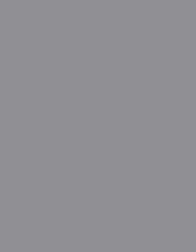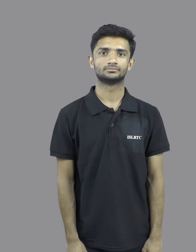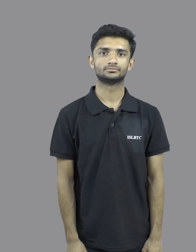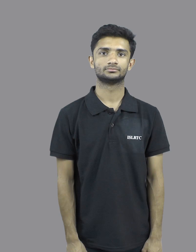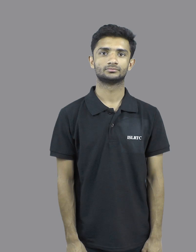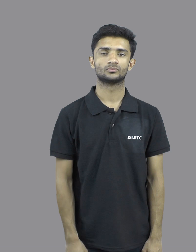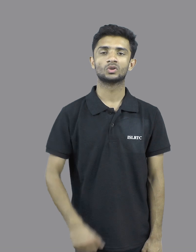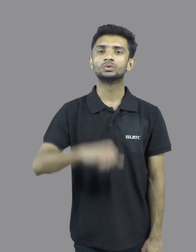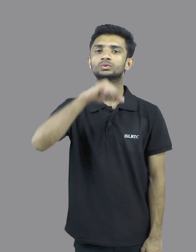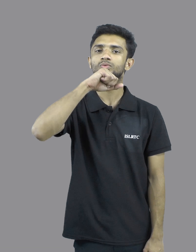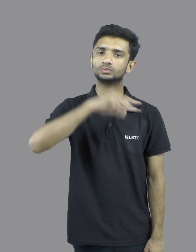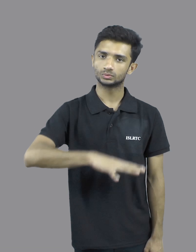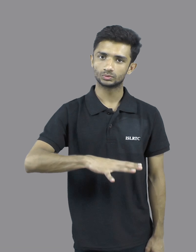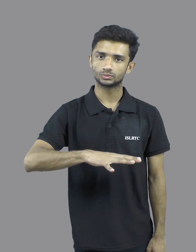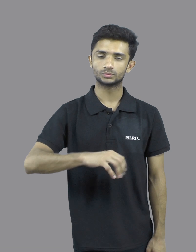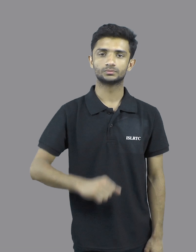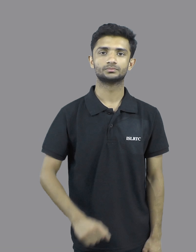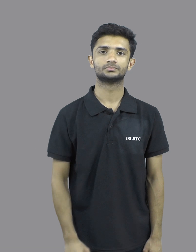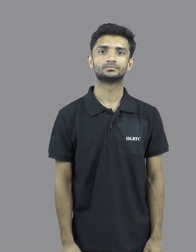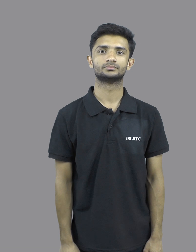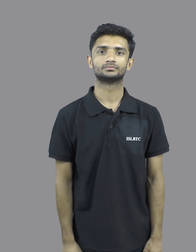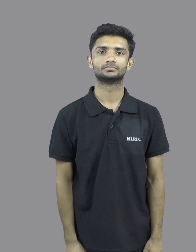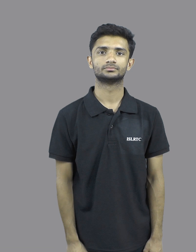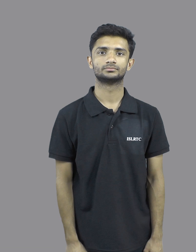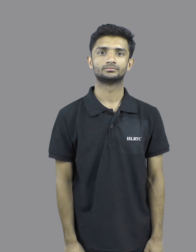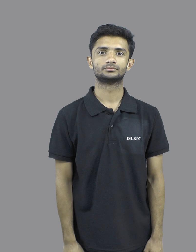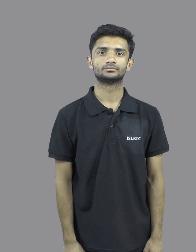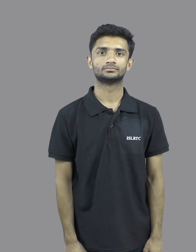Youth